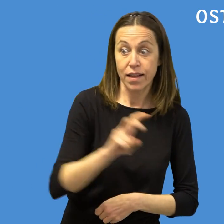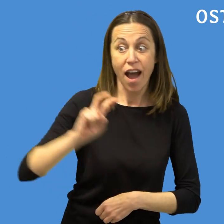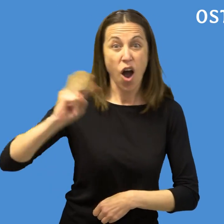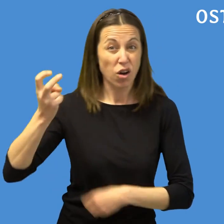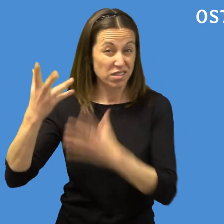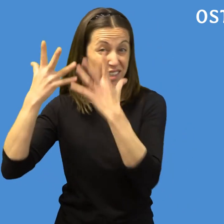otro